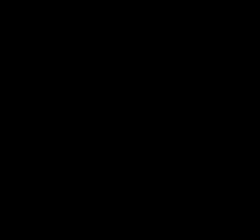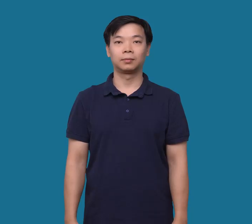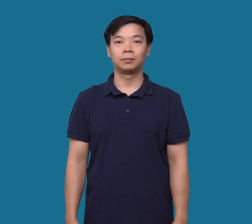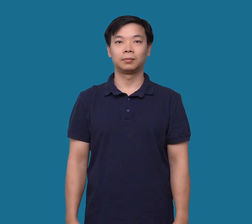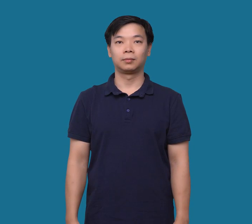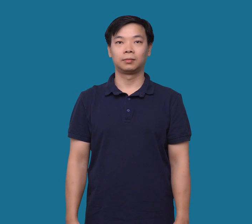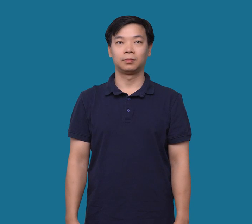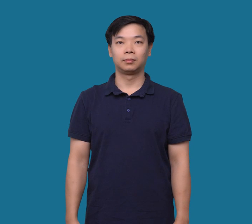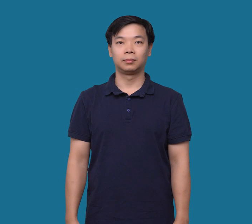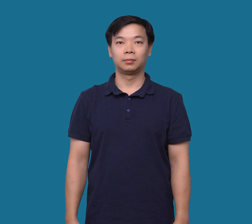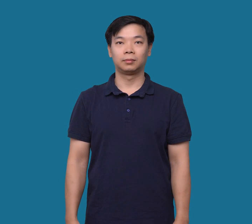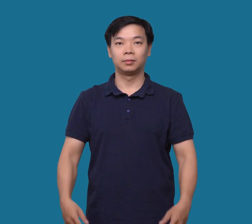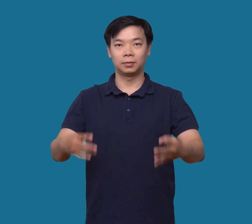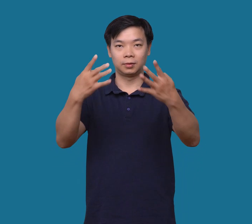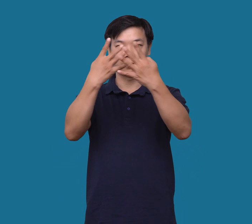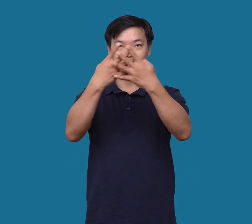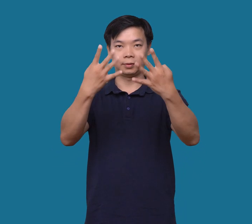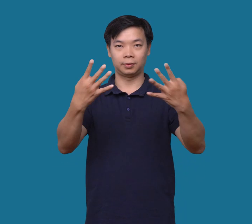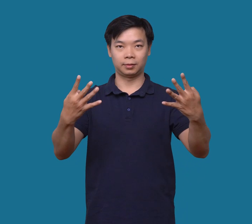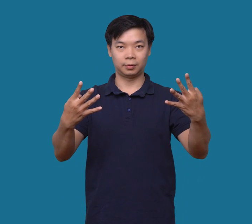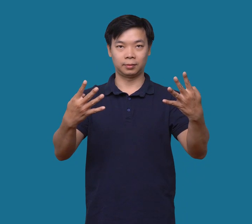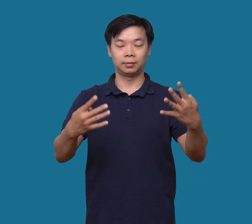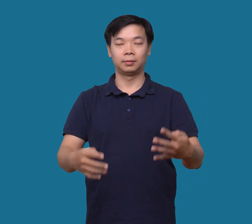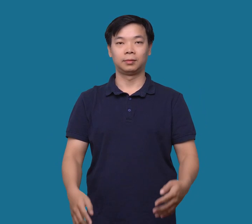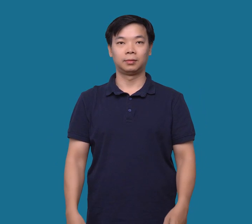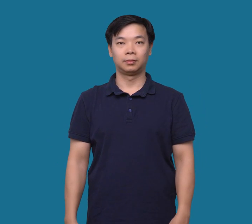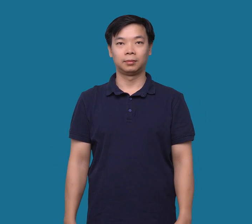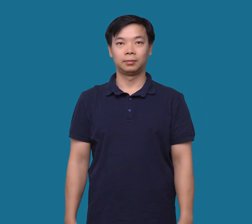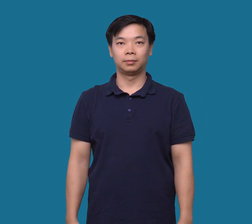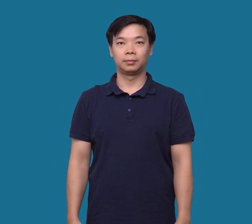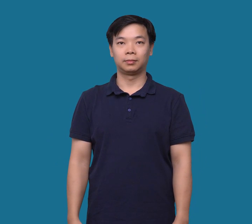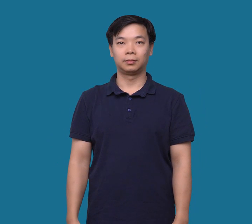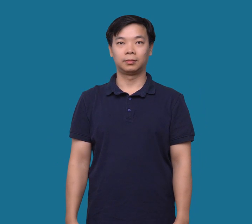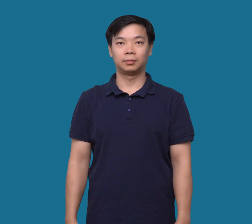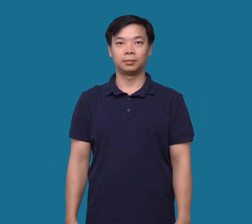văn nghệ